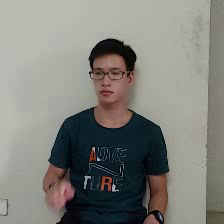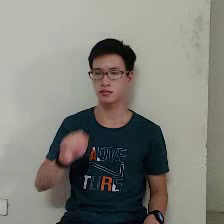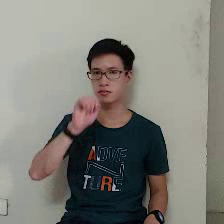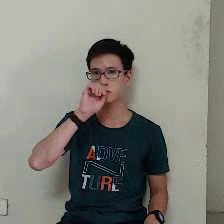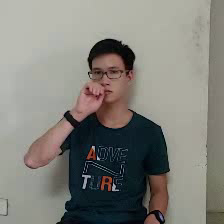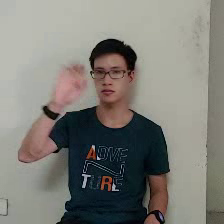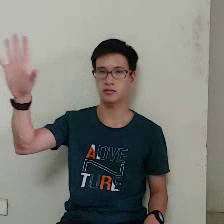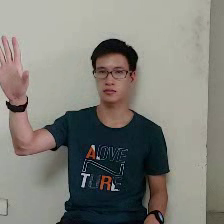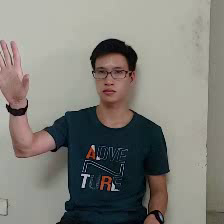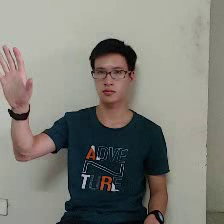Khai báo